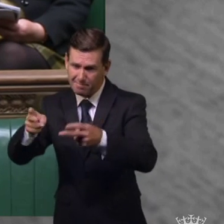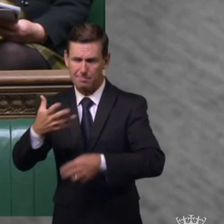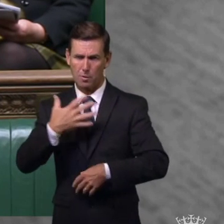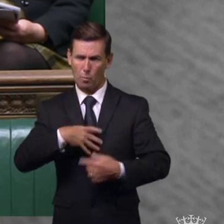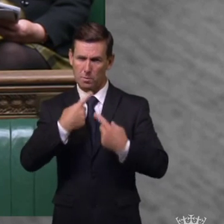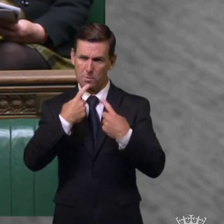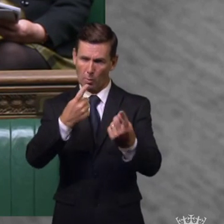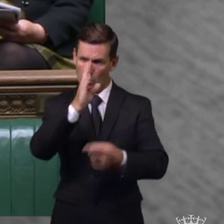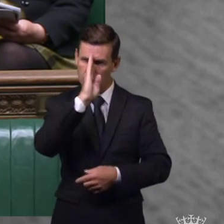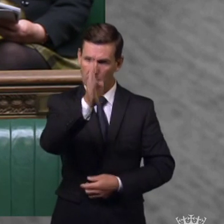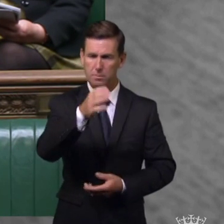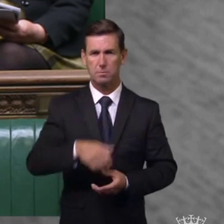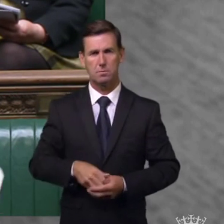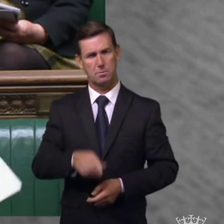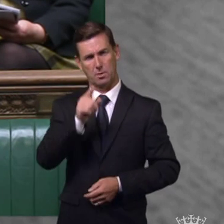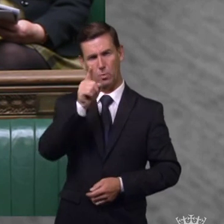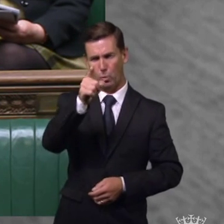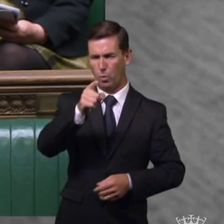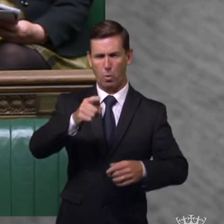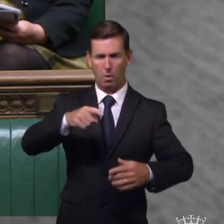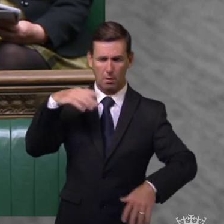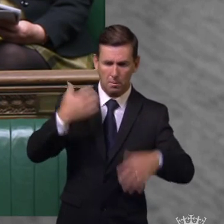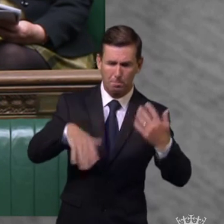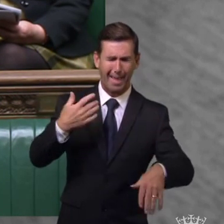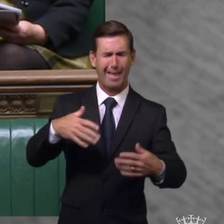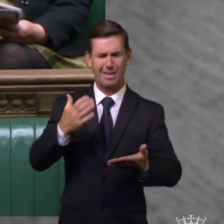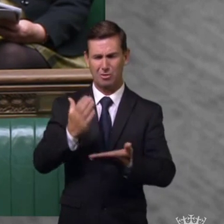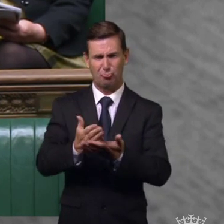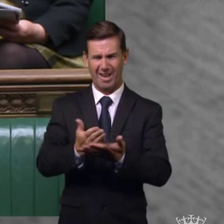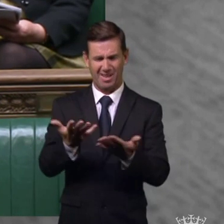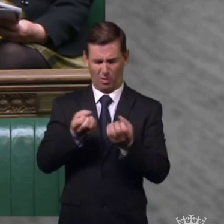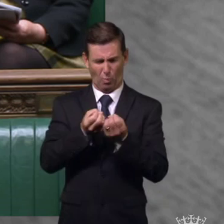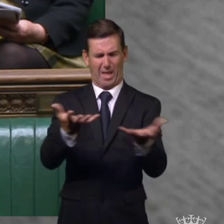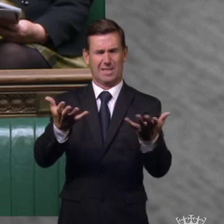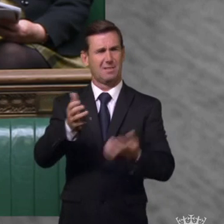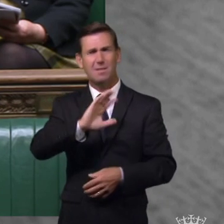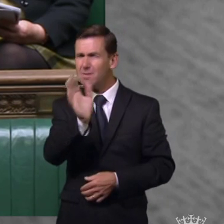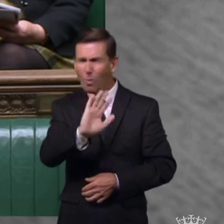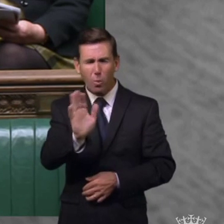Your sacrifice was not in vain—it was not in vain.